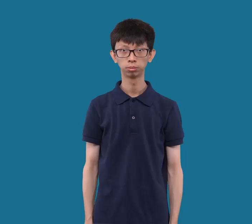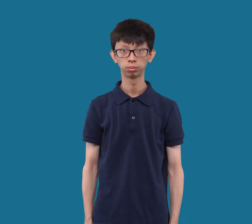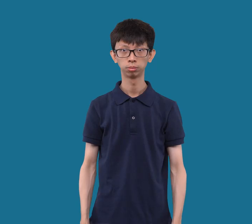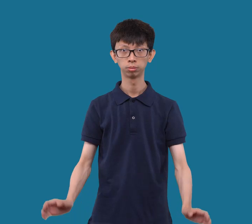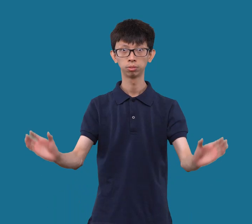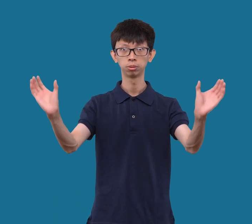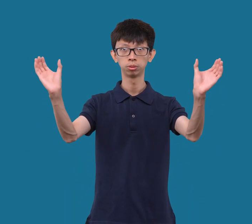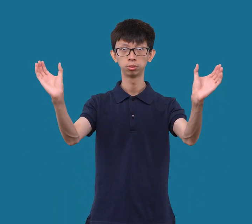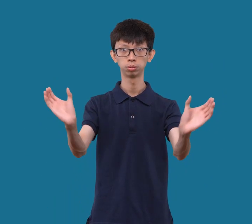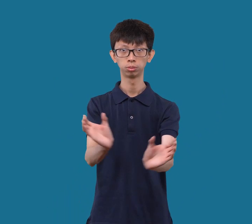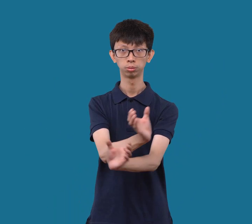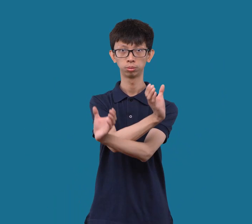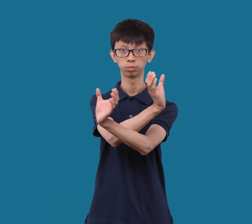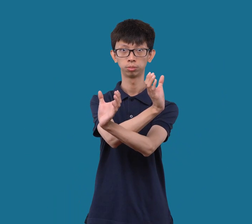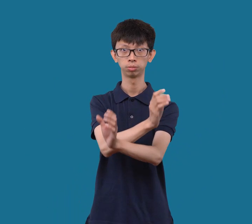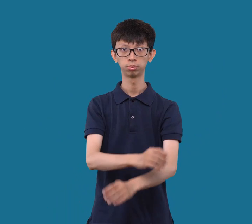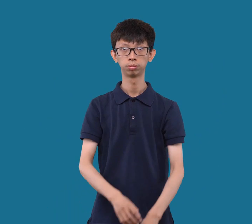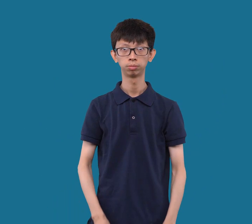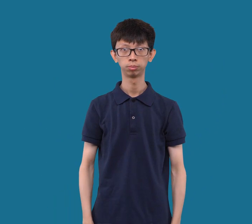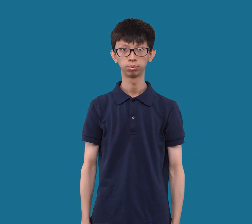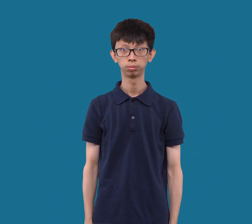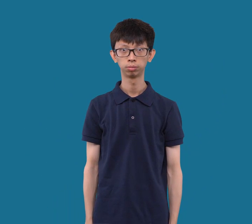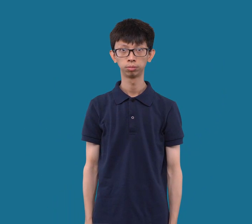chuyển vế